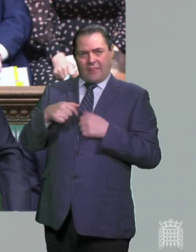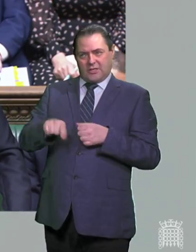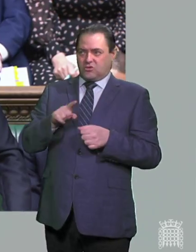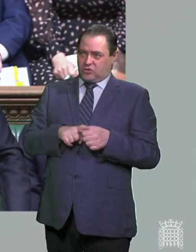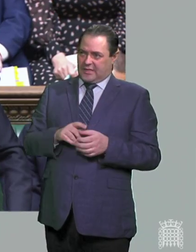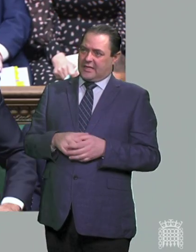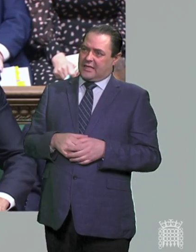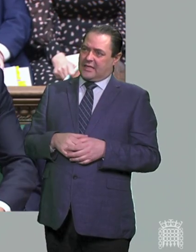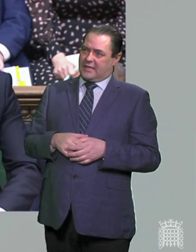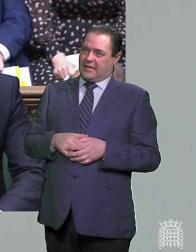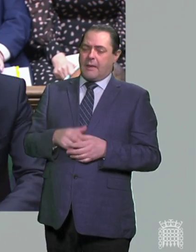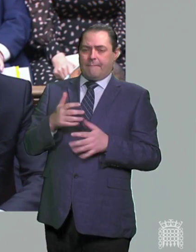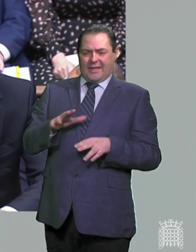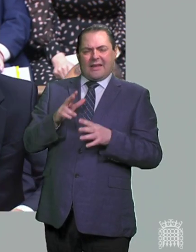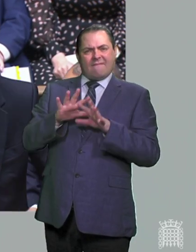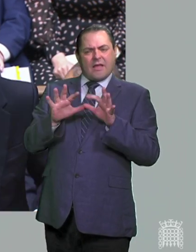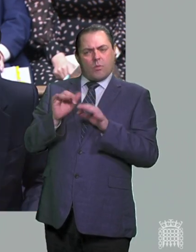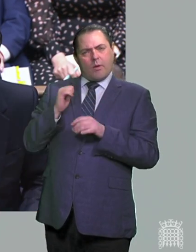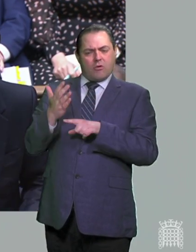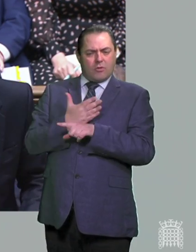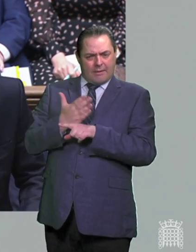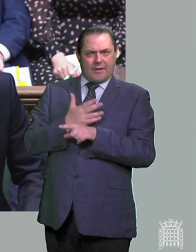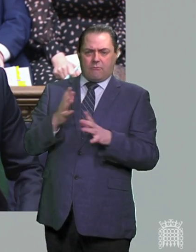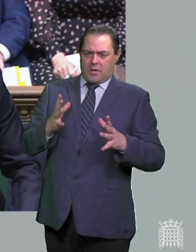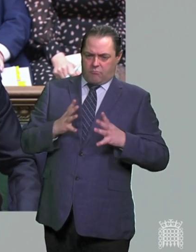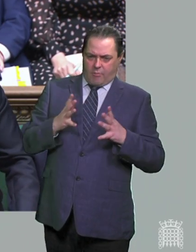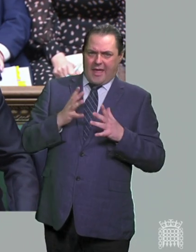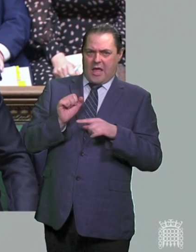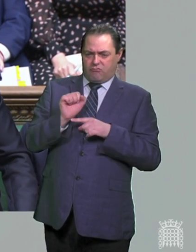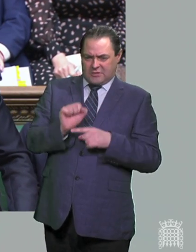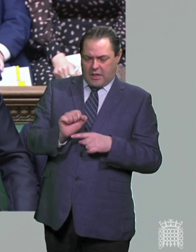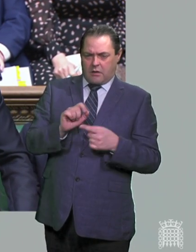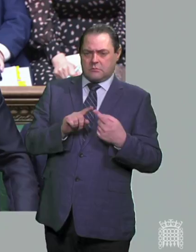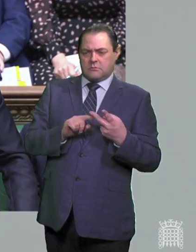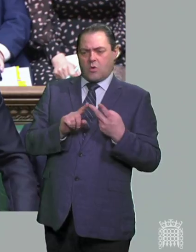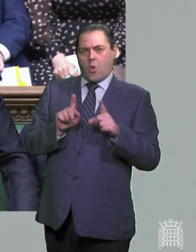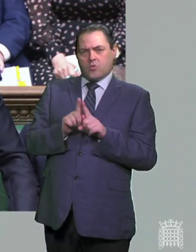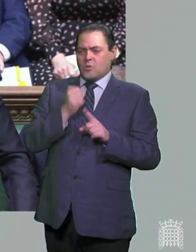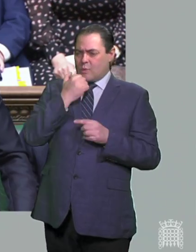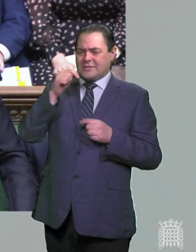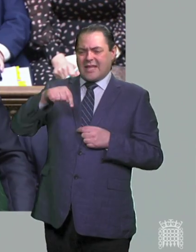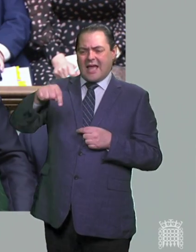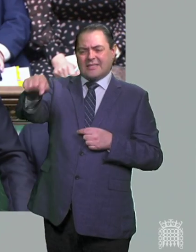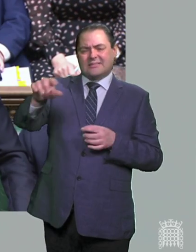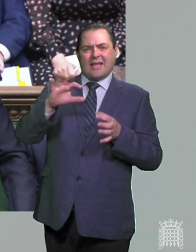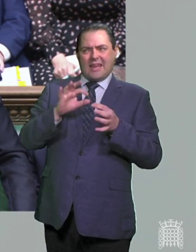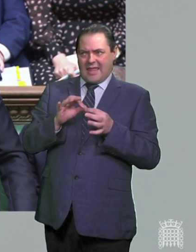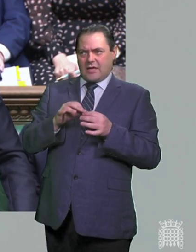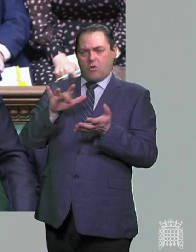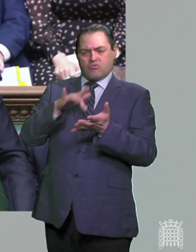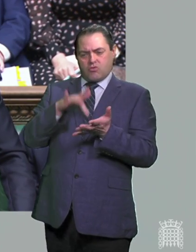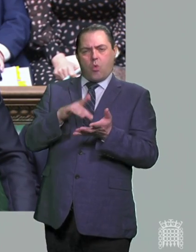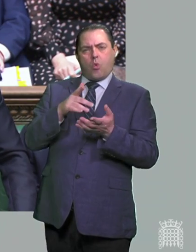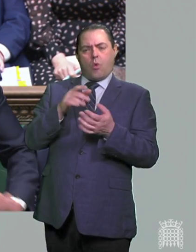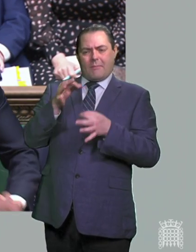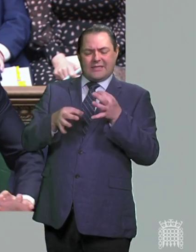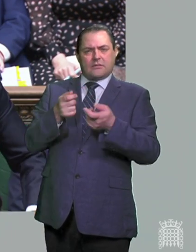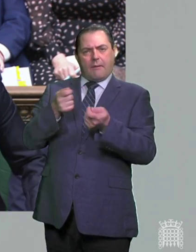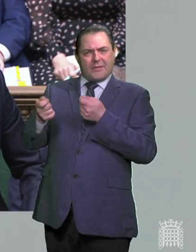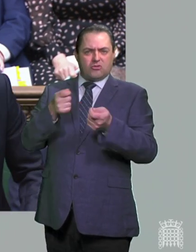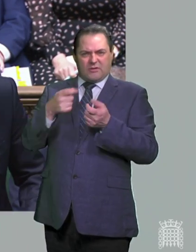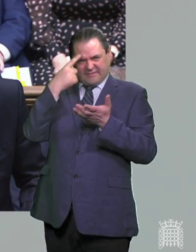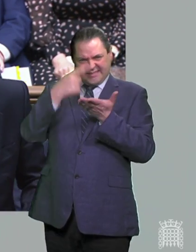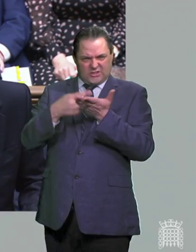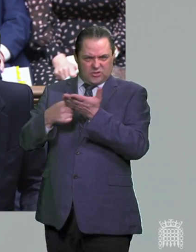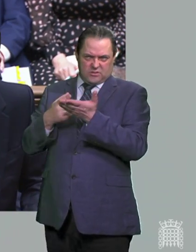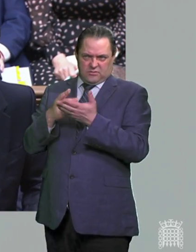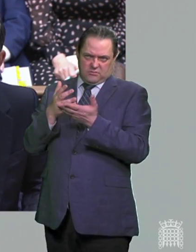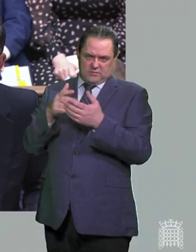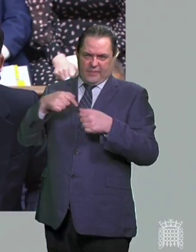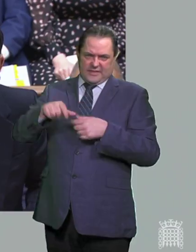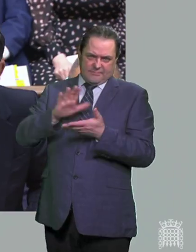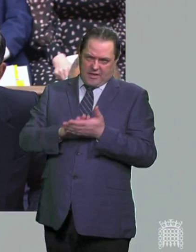The inquiry held a preliminary hearing in February that covered pandemic preparedness and resilience, and it has set out dates for preliminary hearings into core political and administrative decision making across the UK throughout this month.